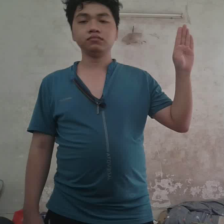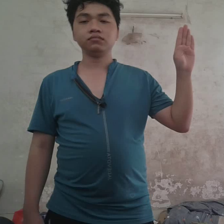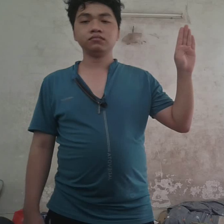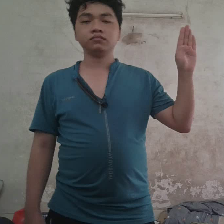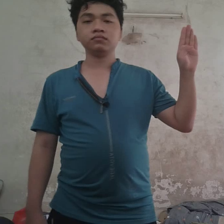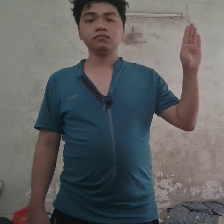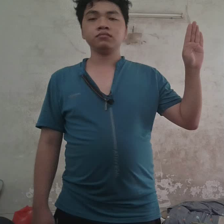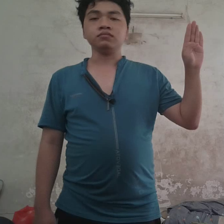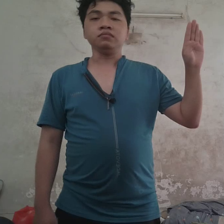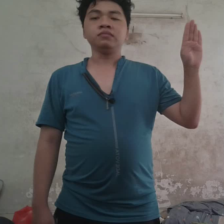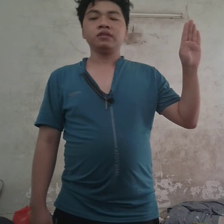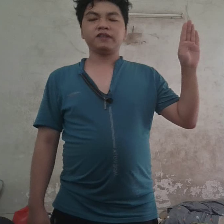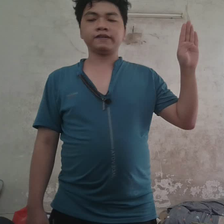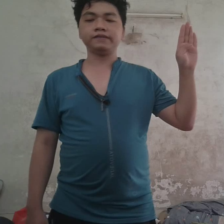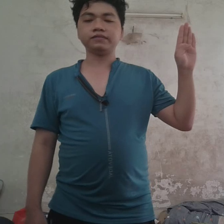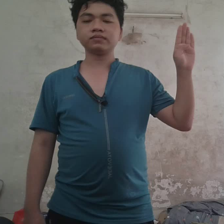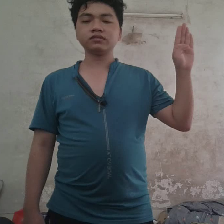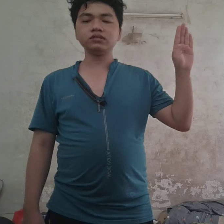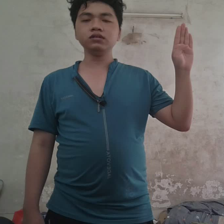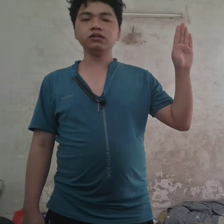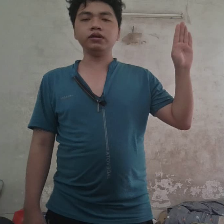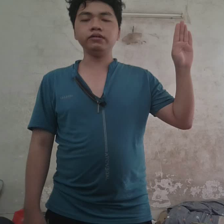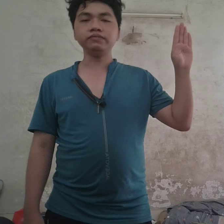b